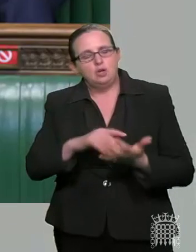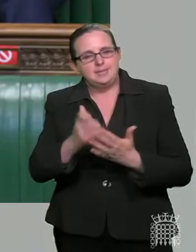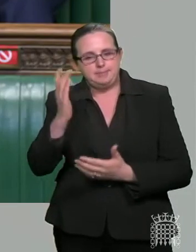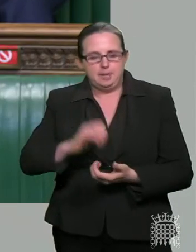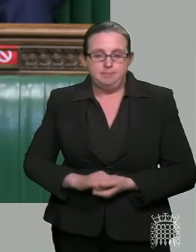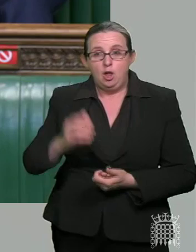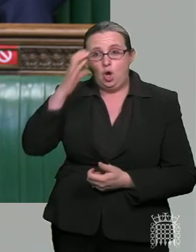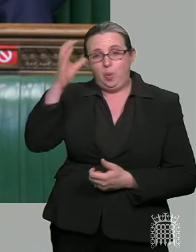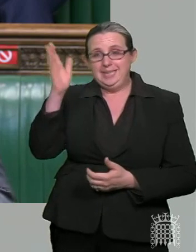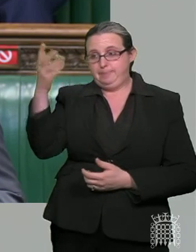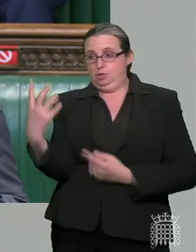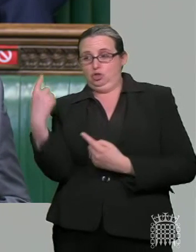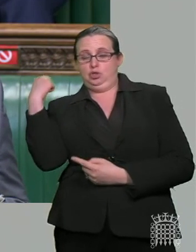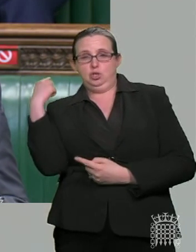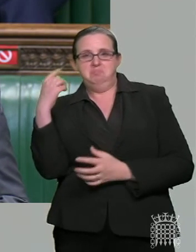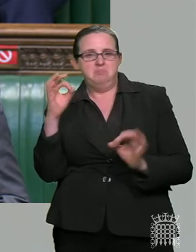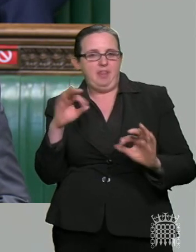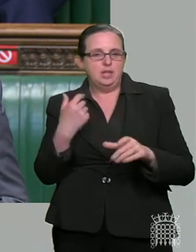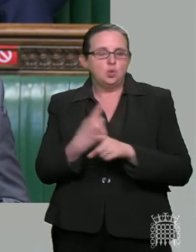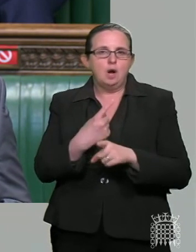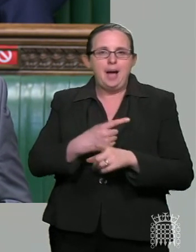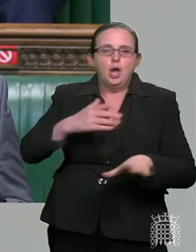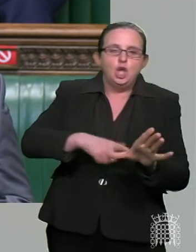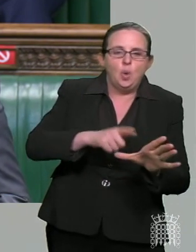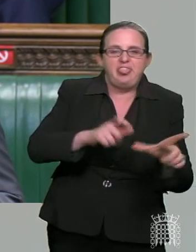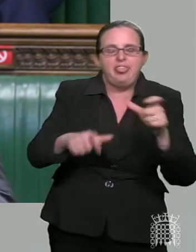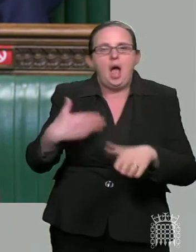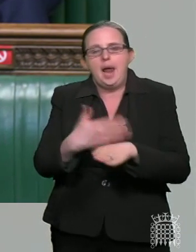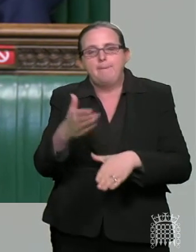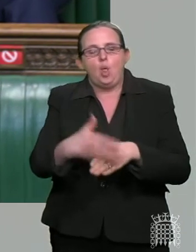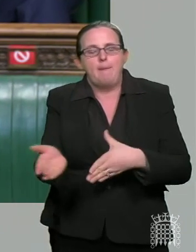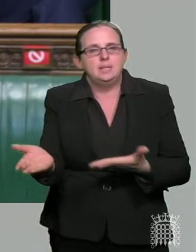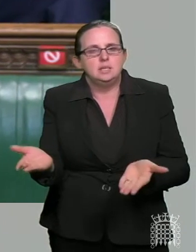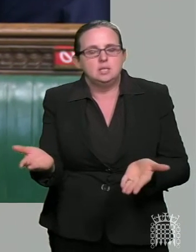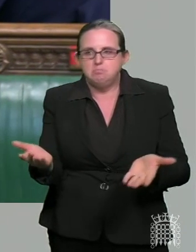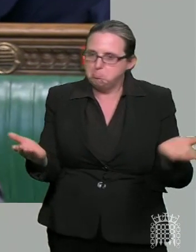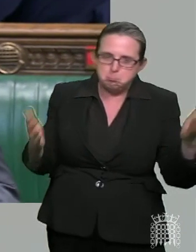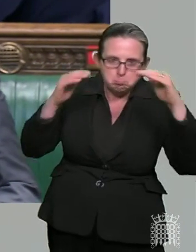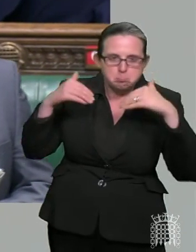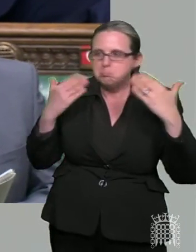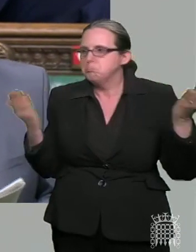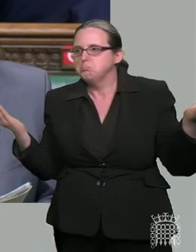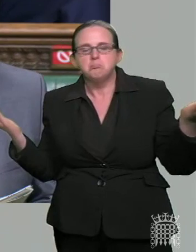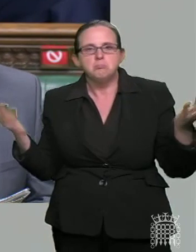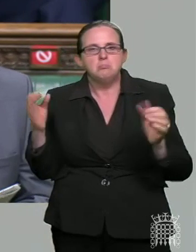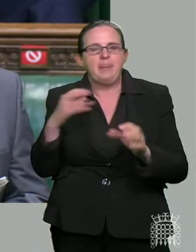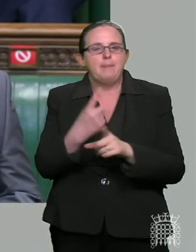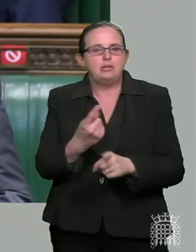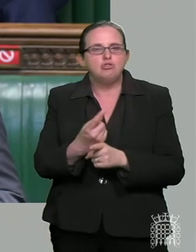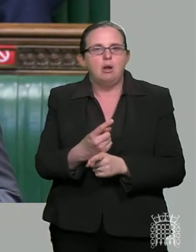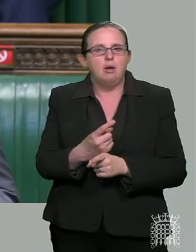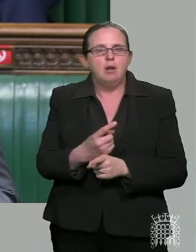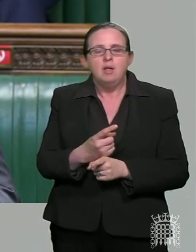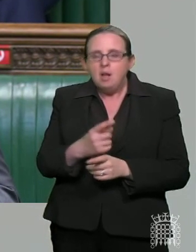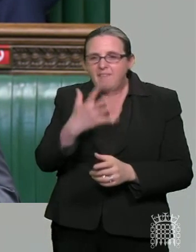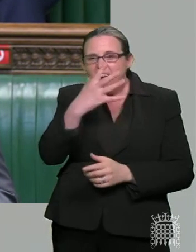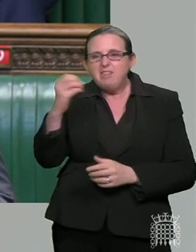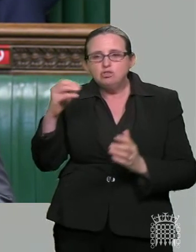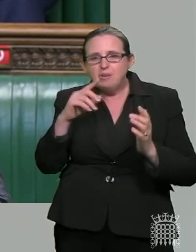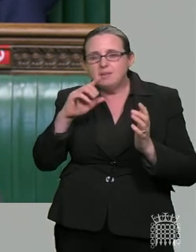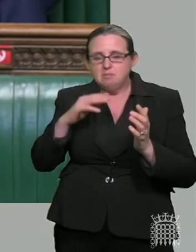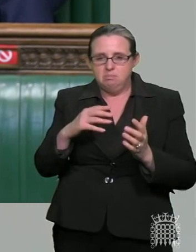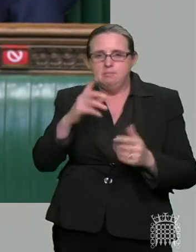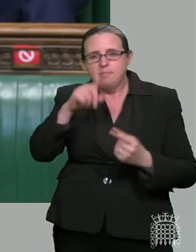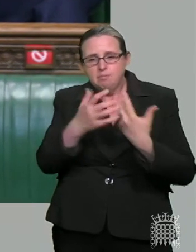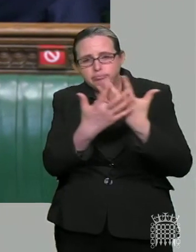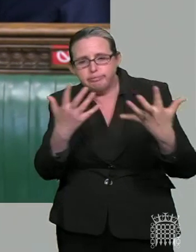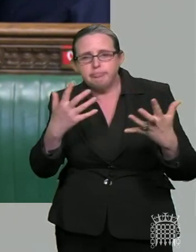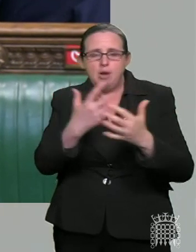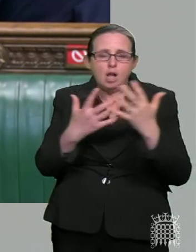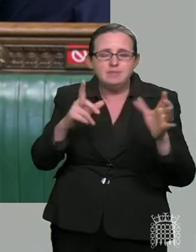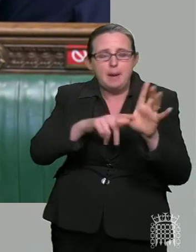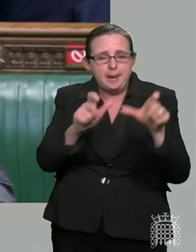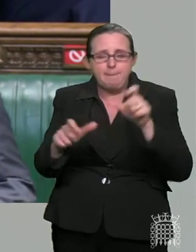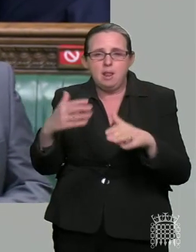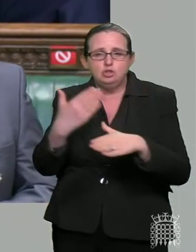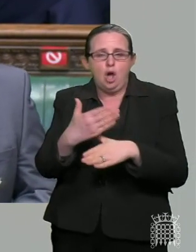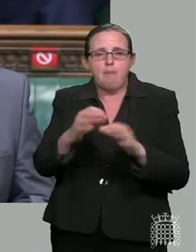There are over 500,000 unemployed young people in this country, yet the Government’s flagship youth unemployment scheme is nowhere near sufficient, only helping around one in 25 young people.